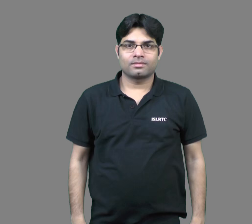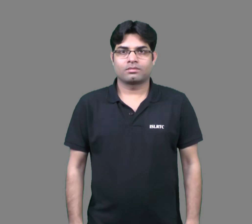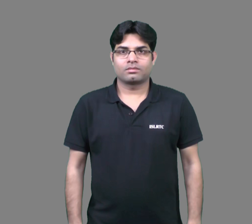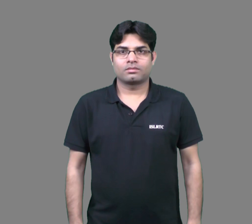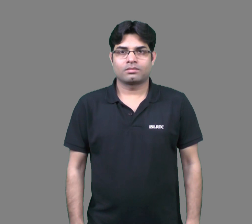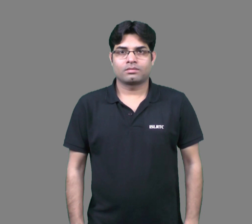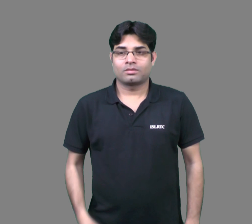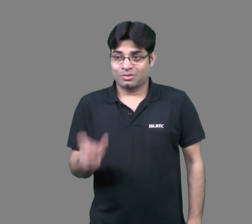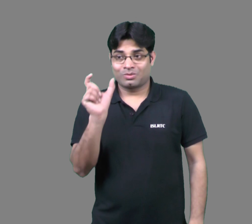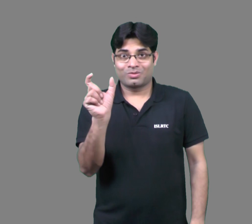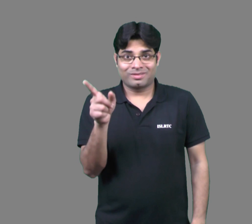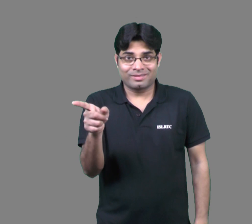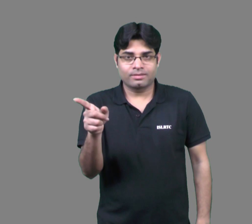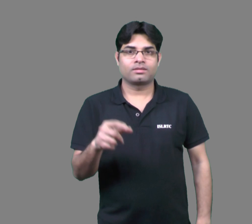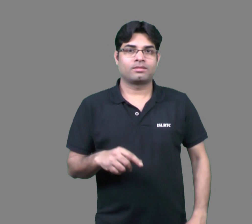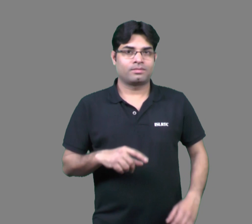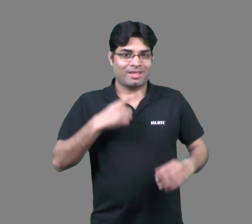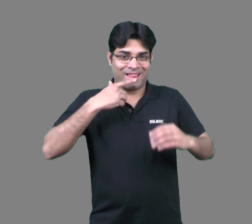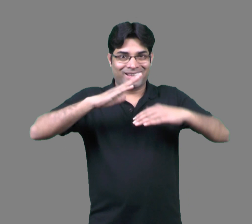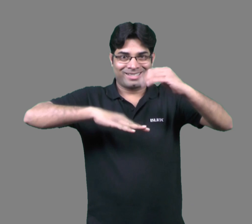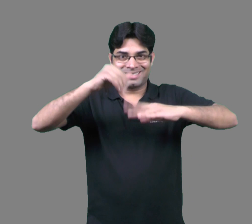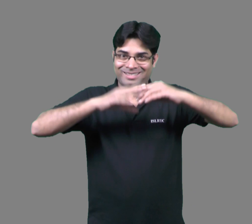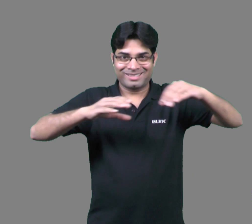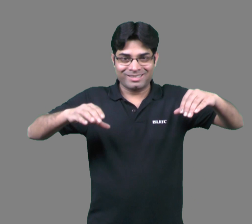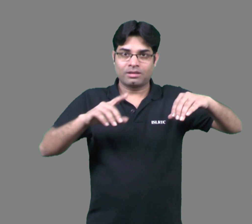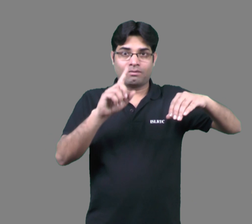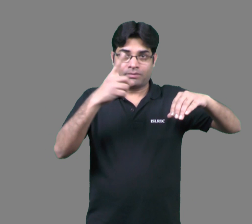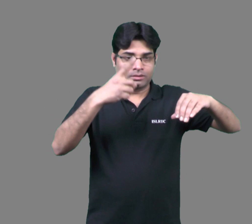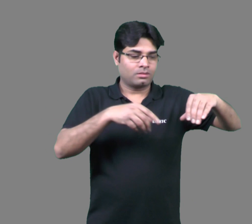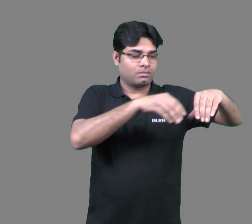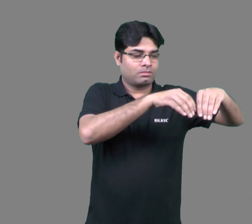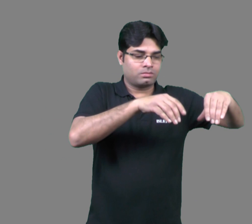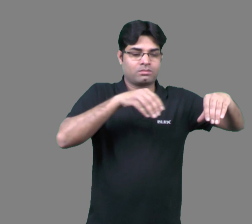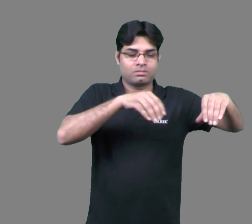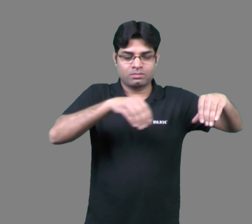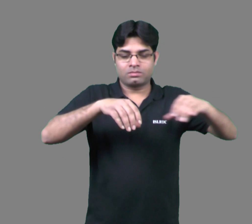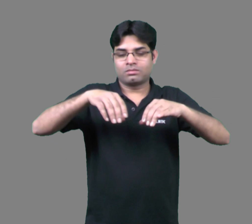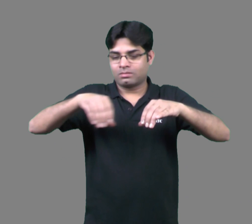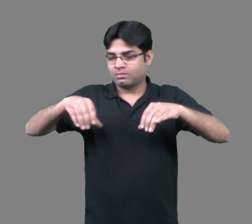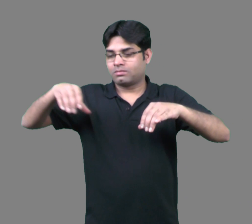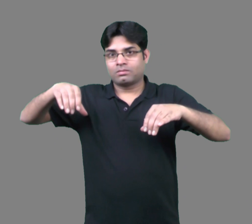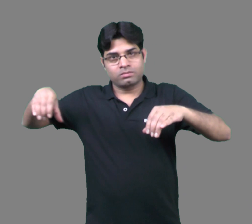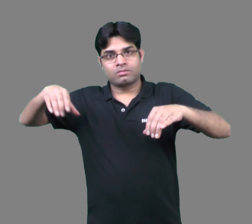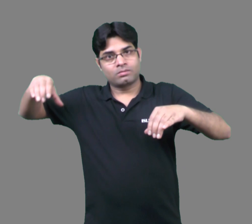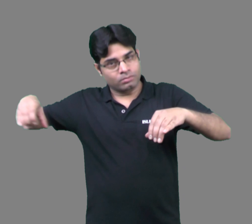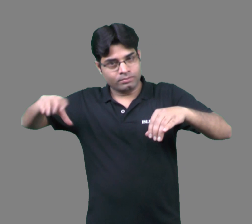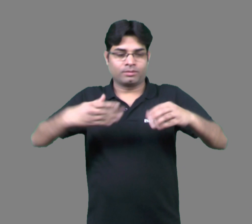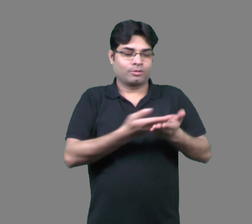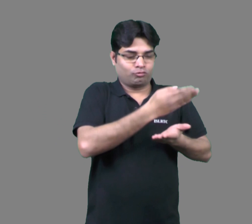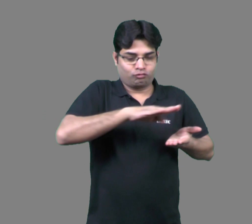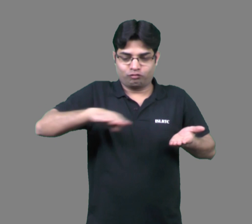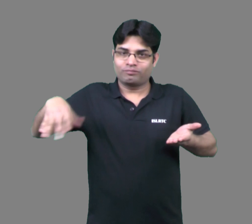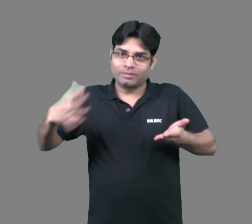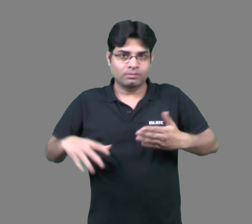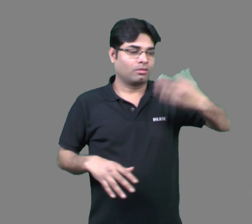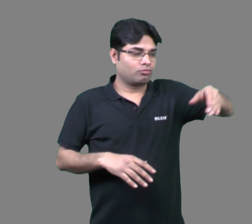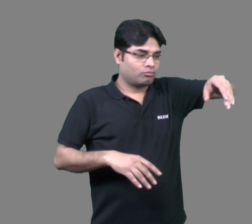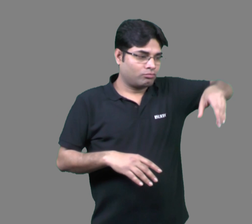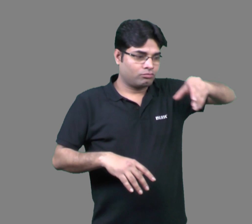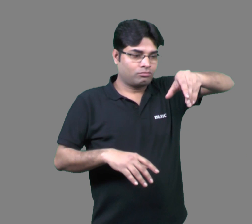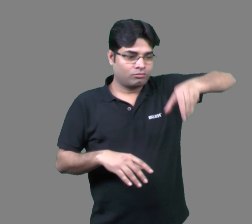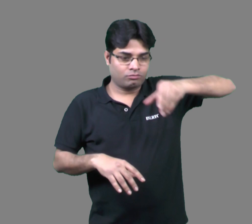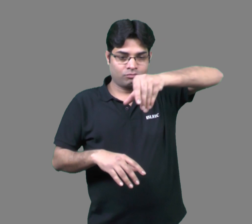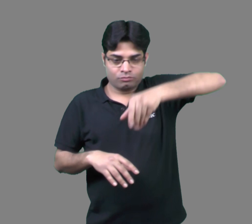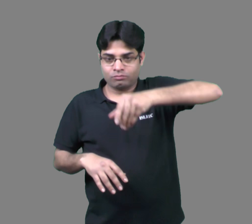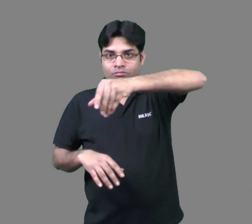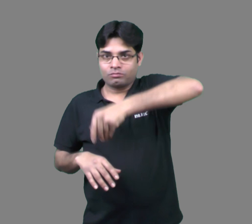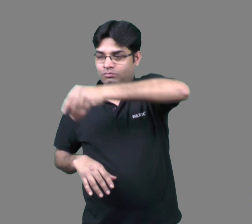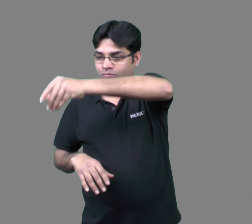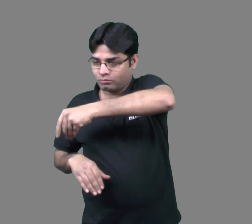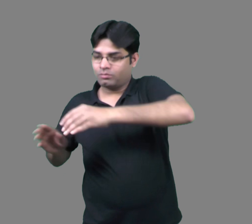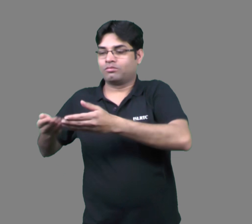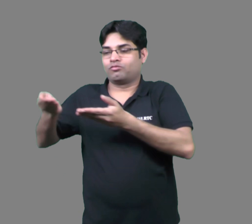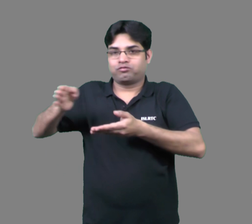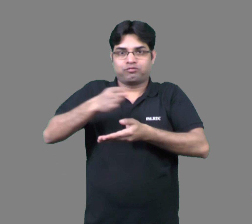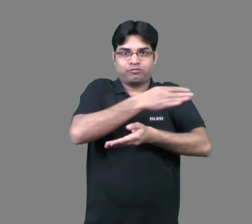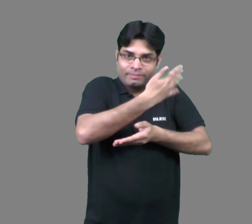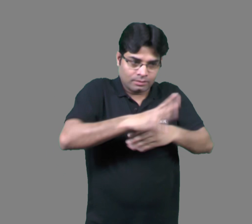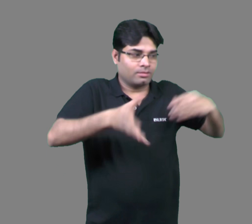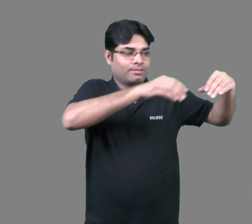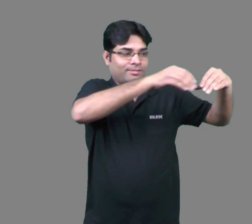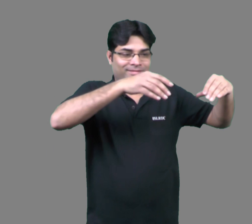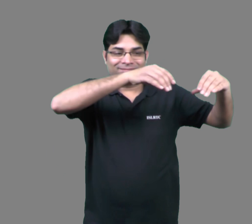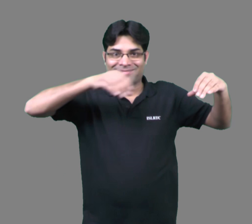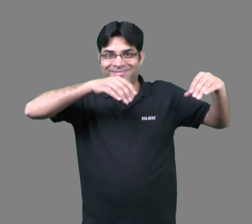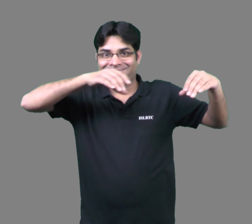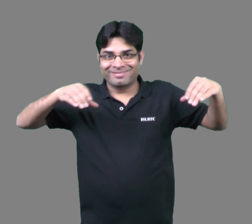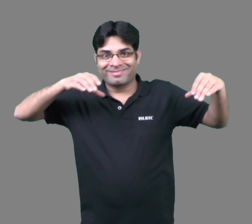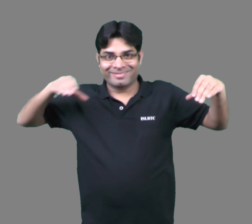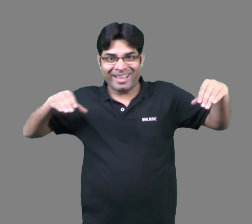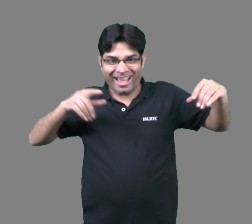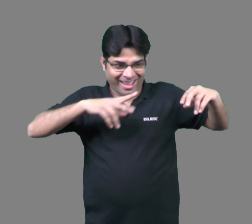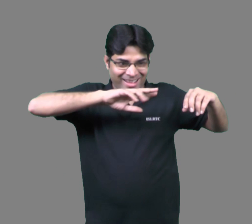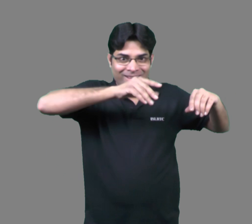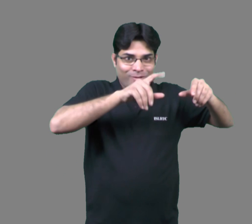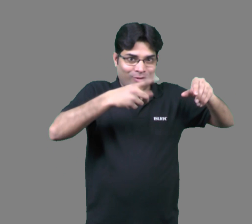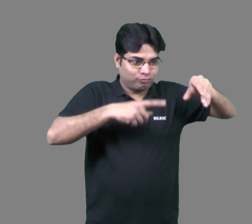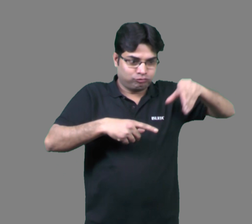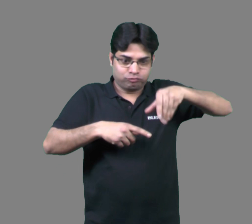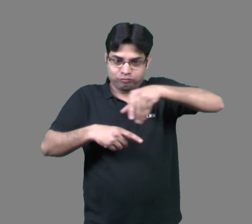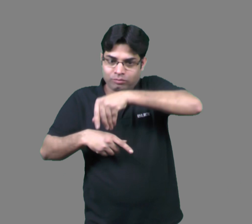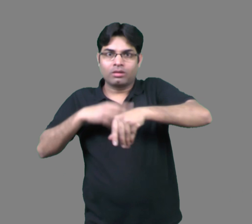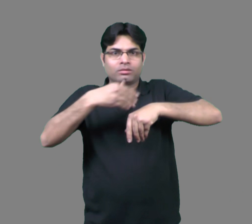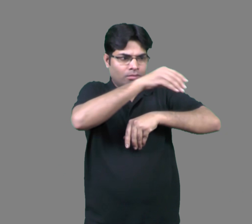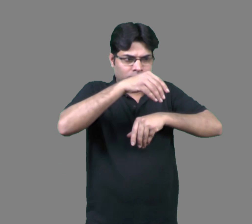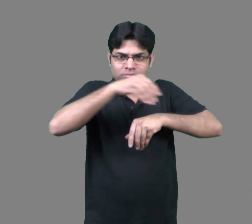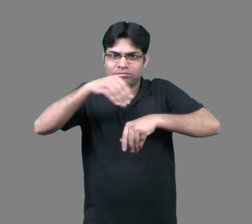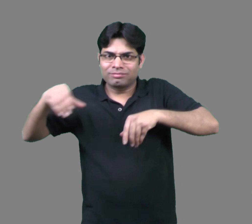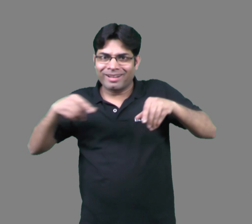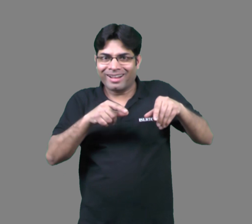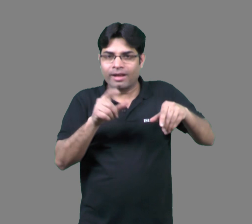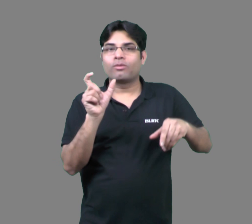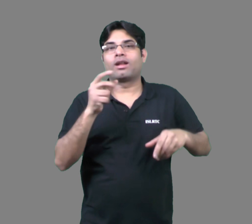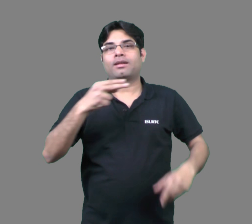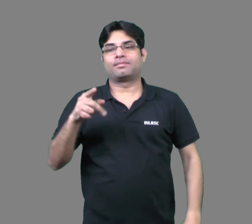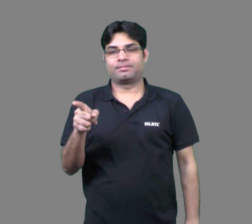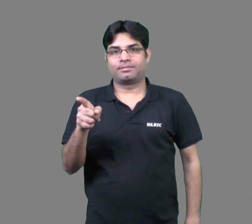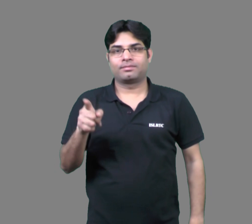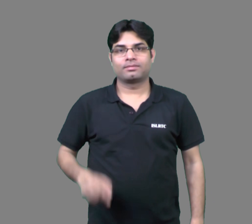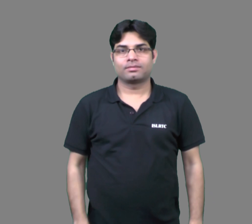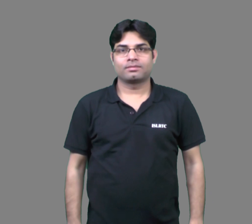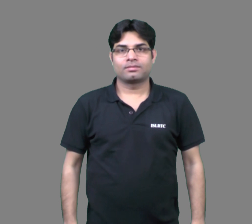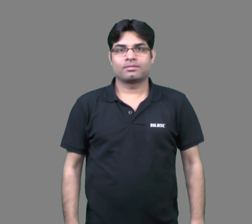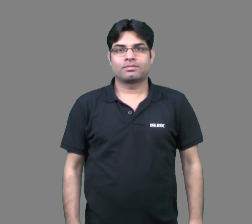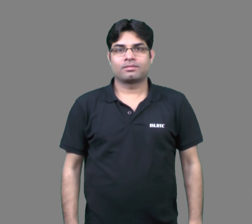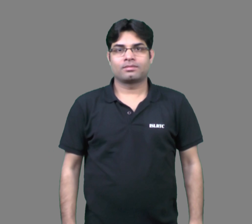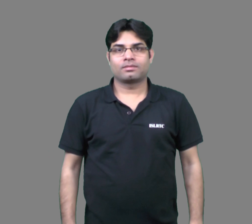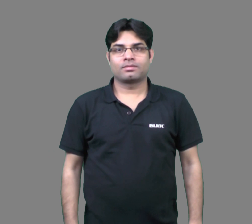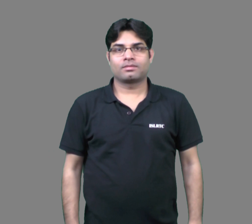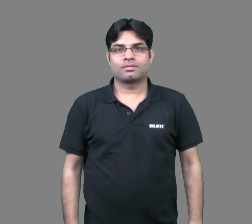English Bond